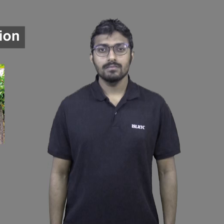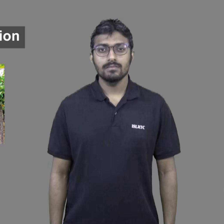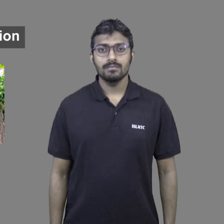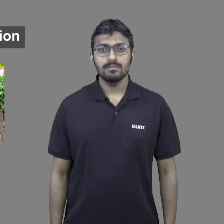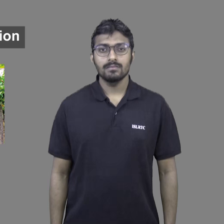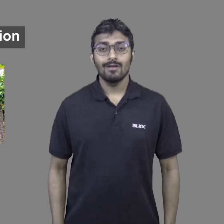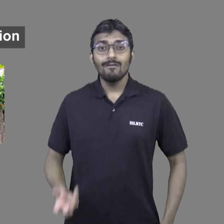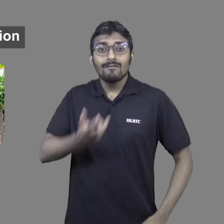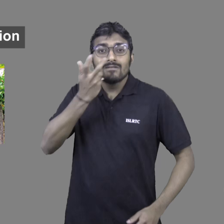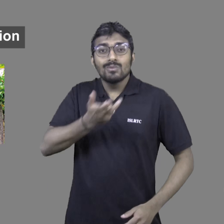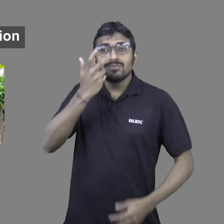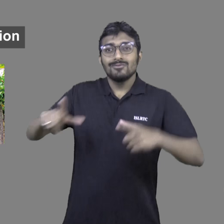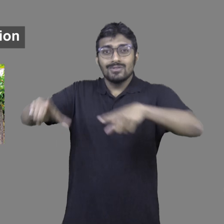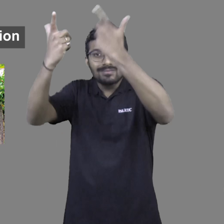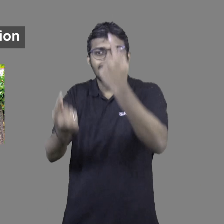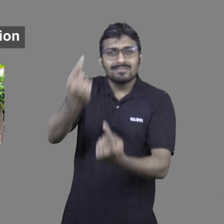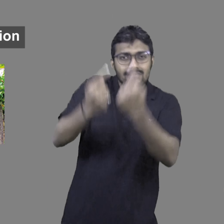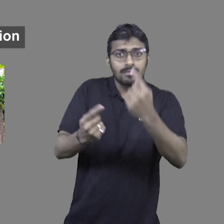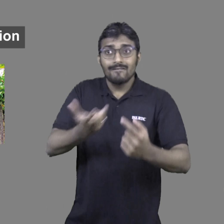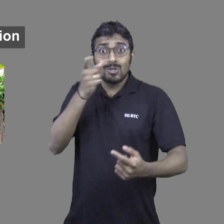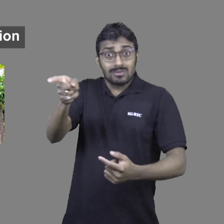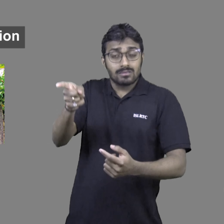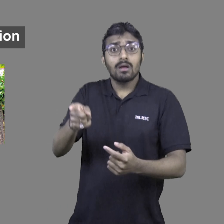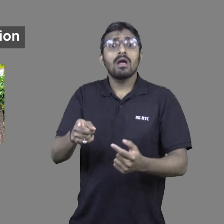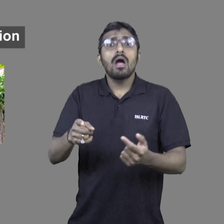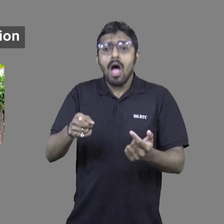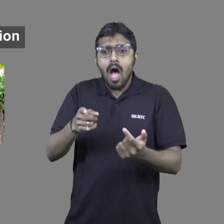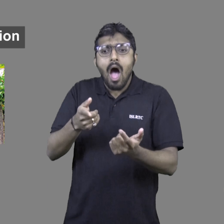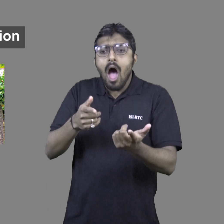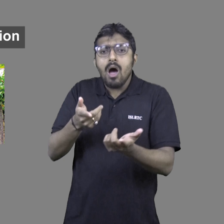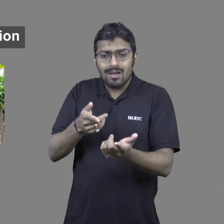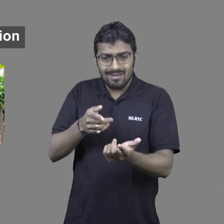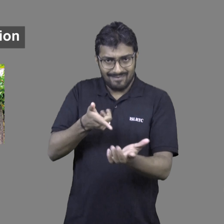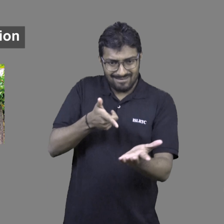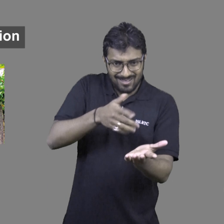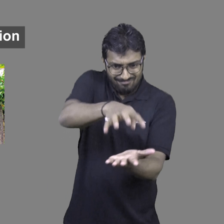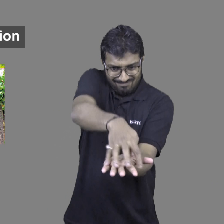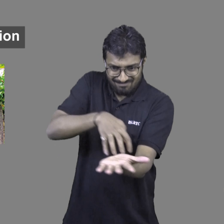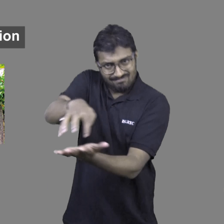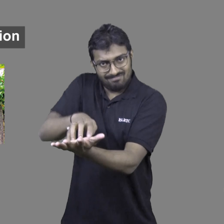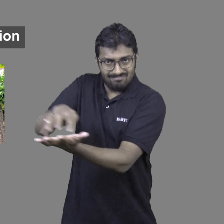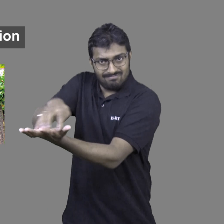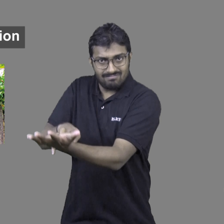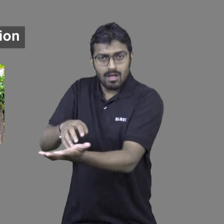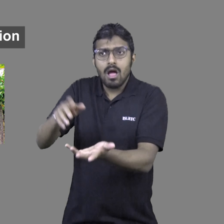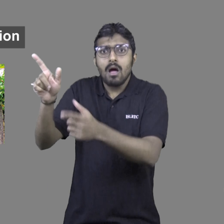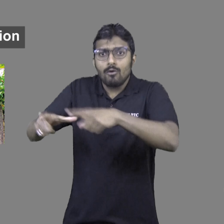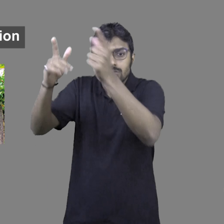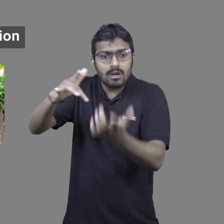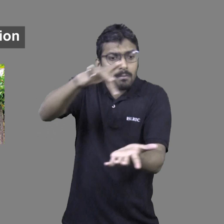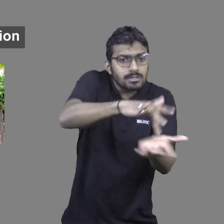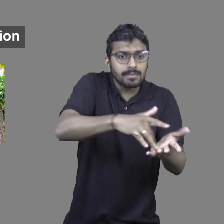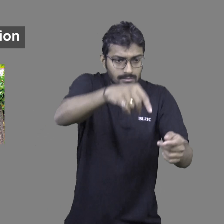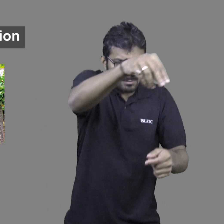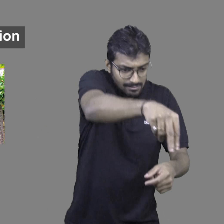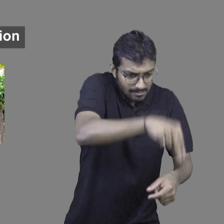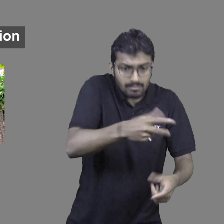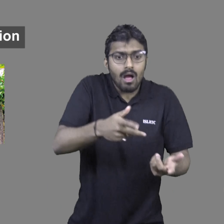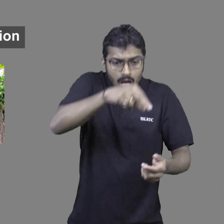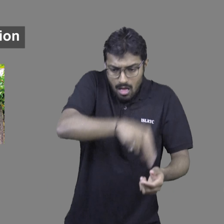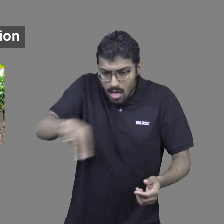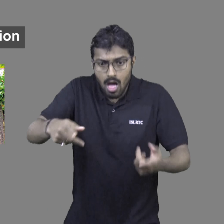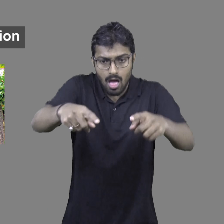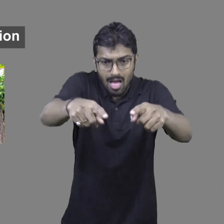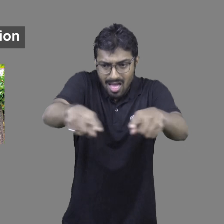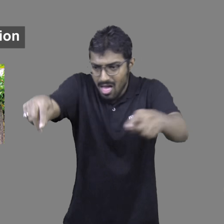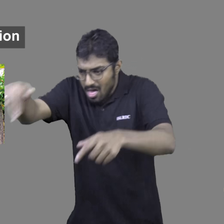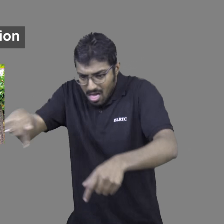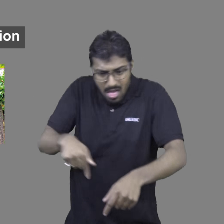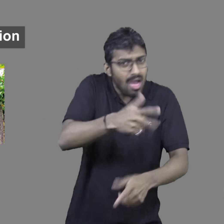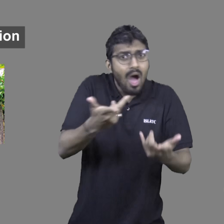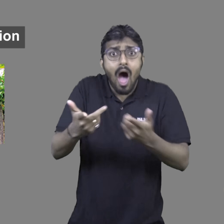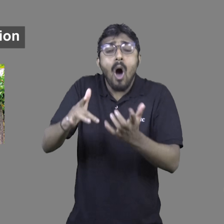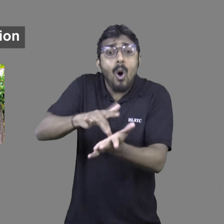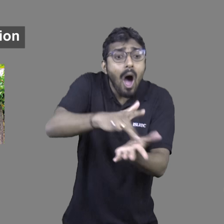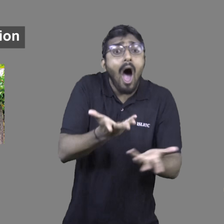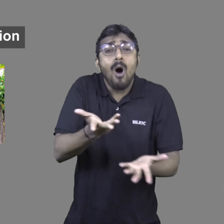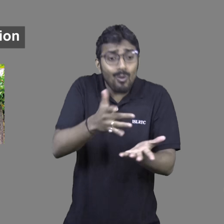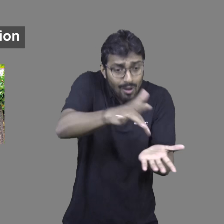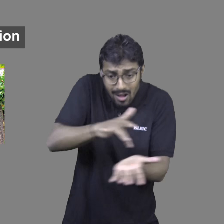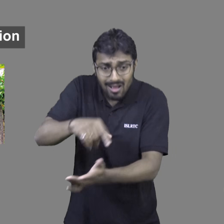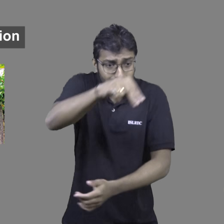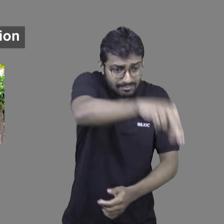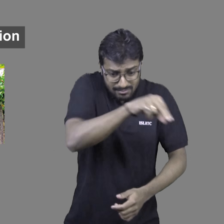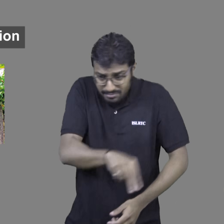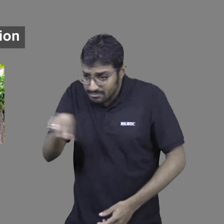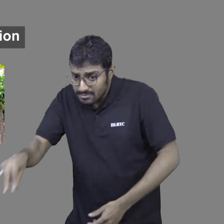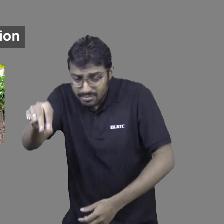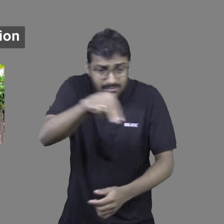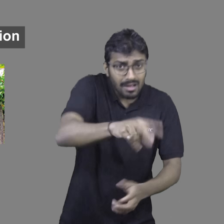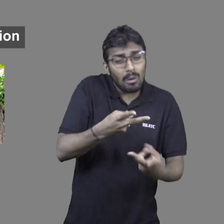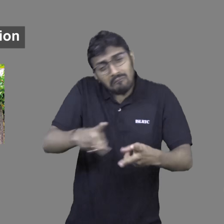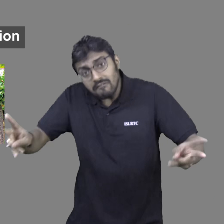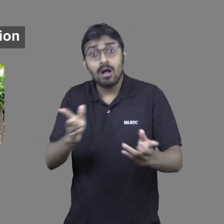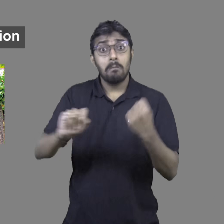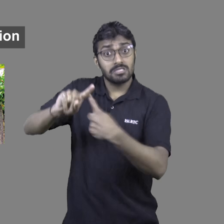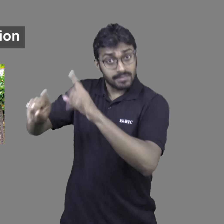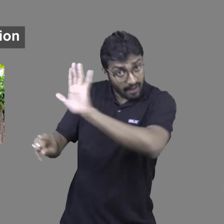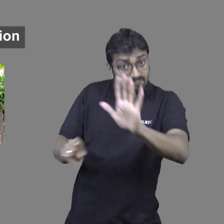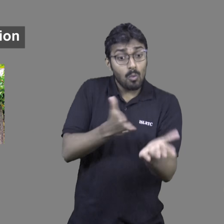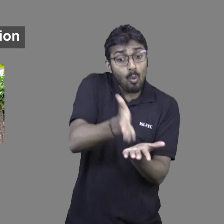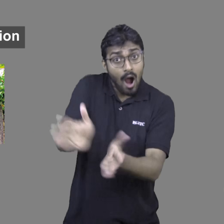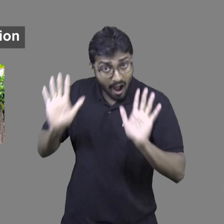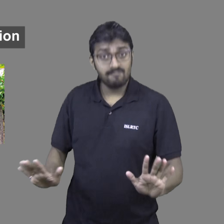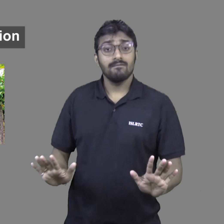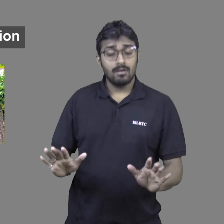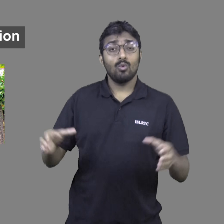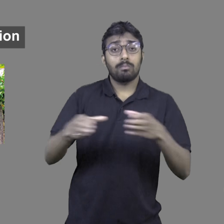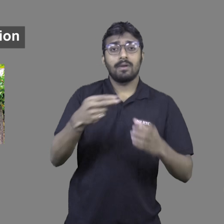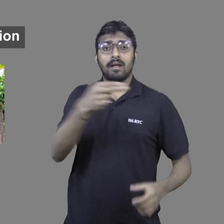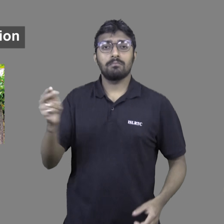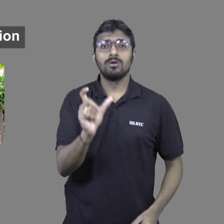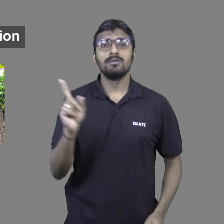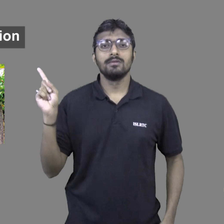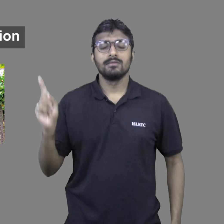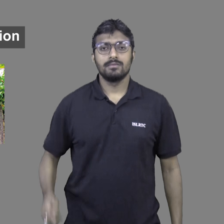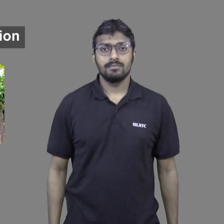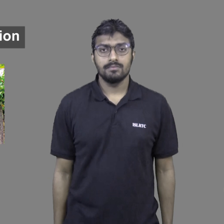Methods of Plantation